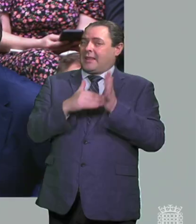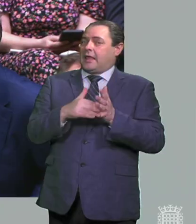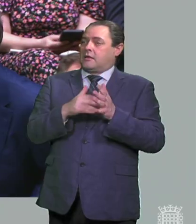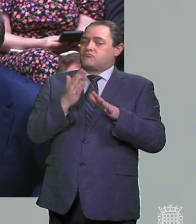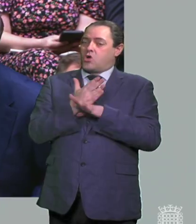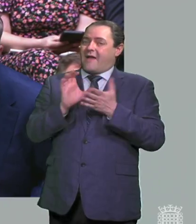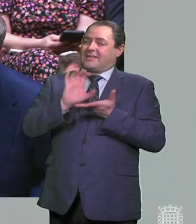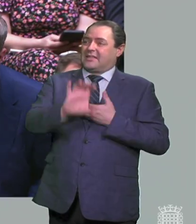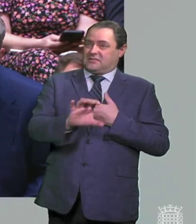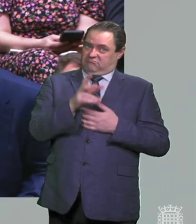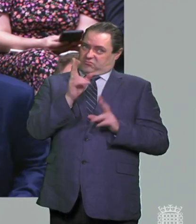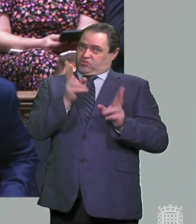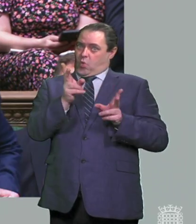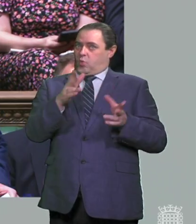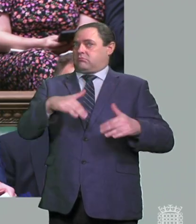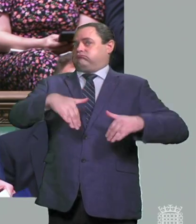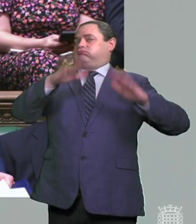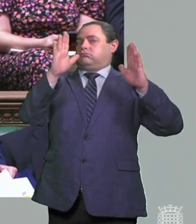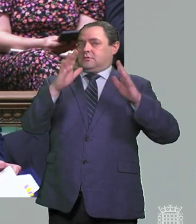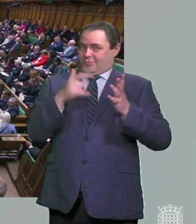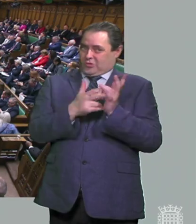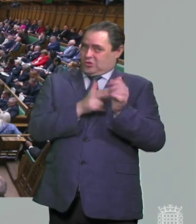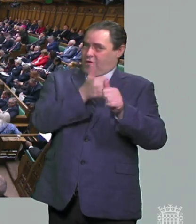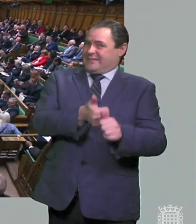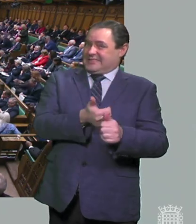That is the difference for the people of Stoke under a Conservative Government.